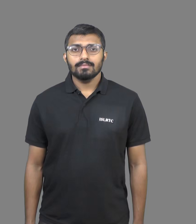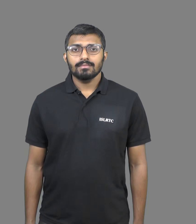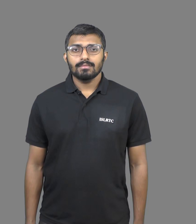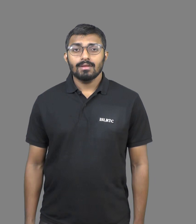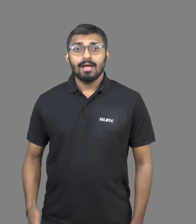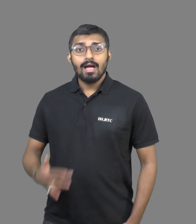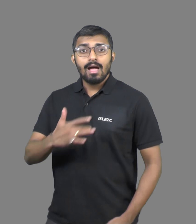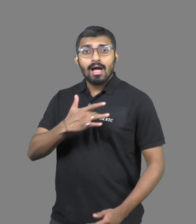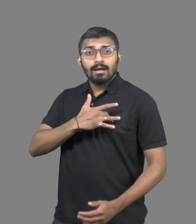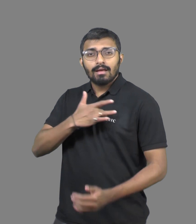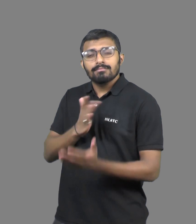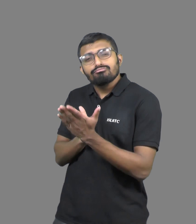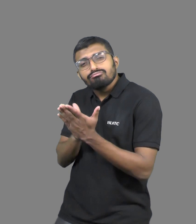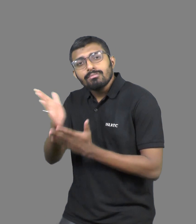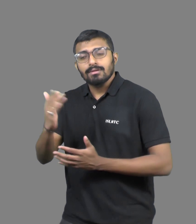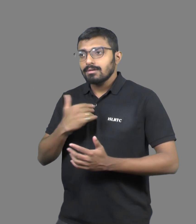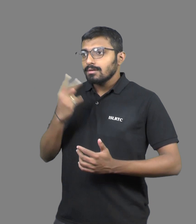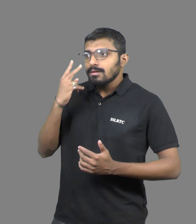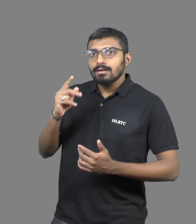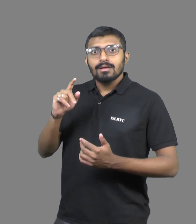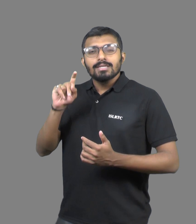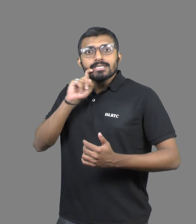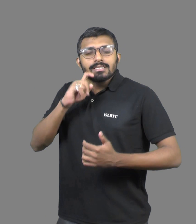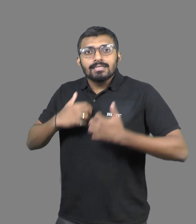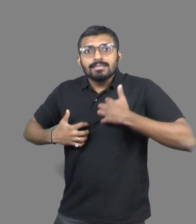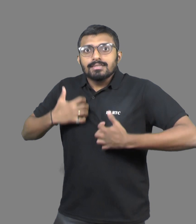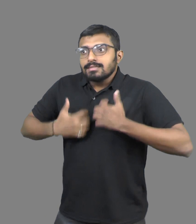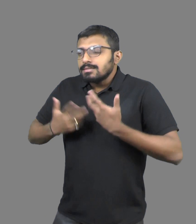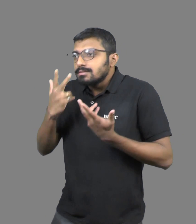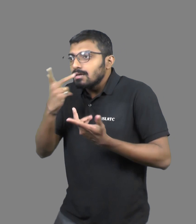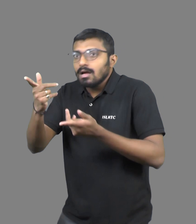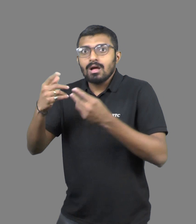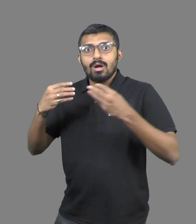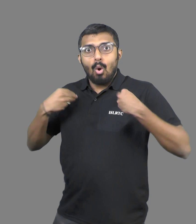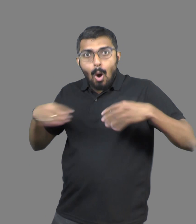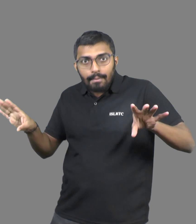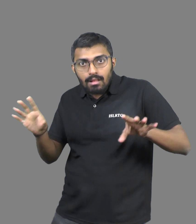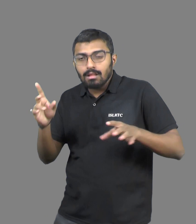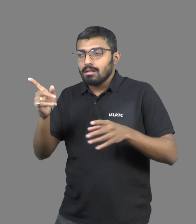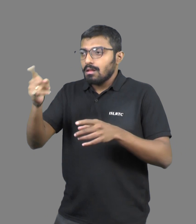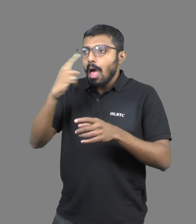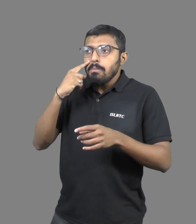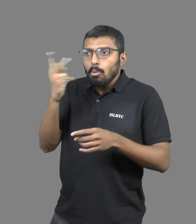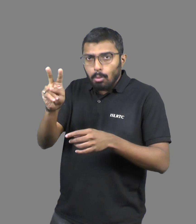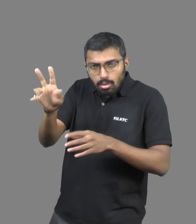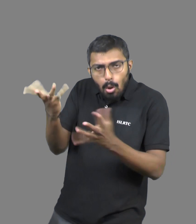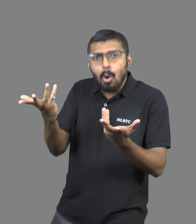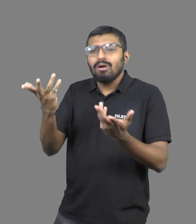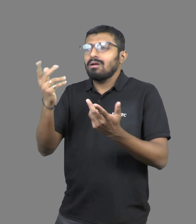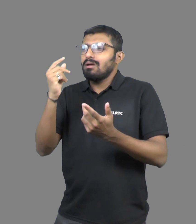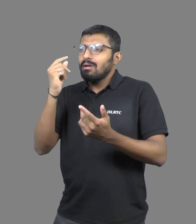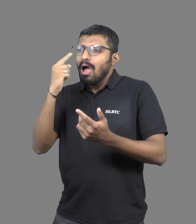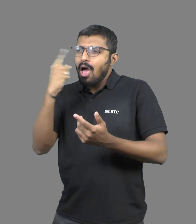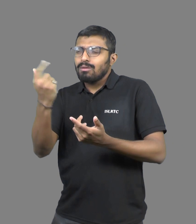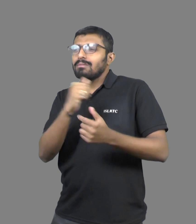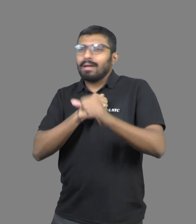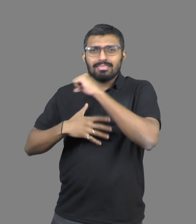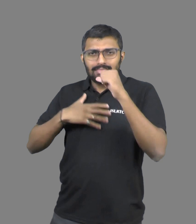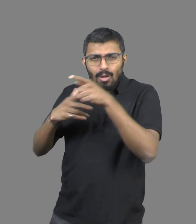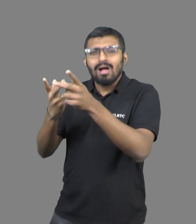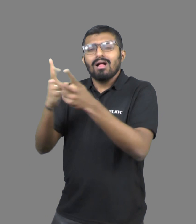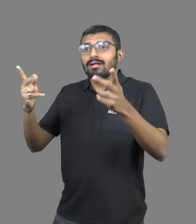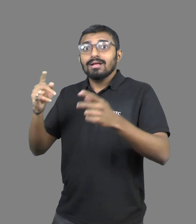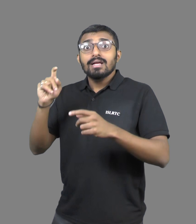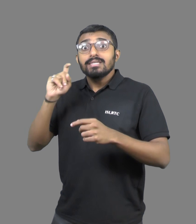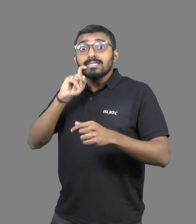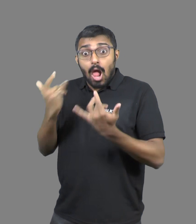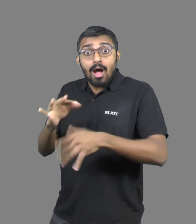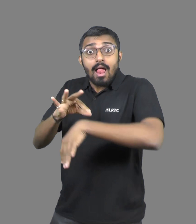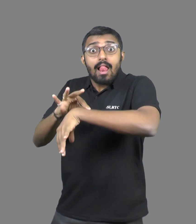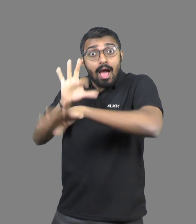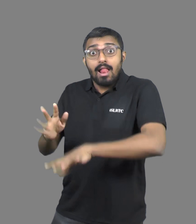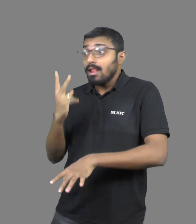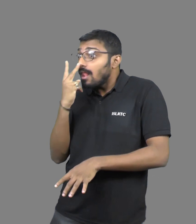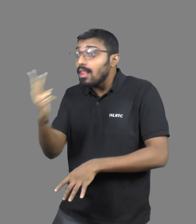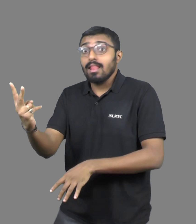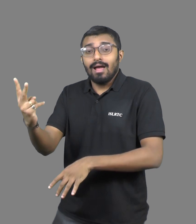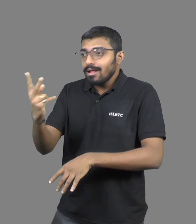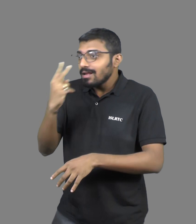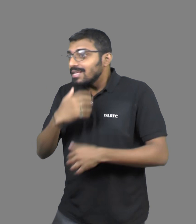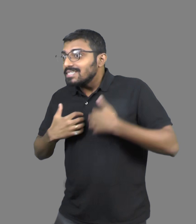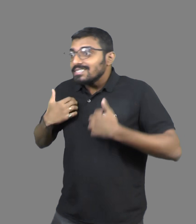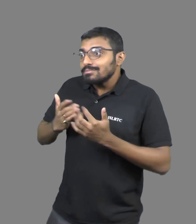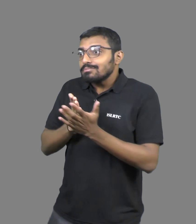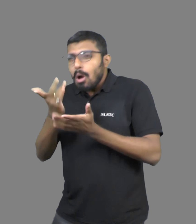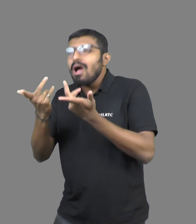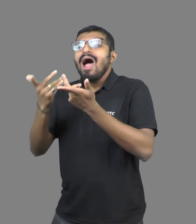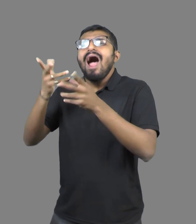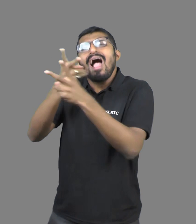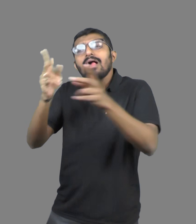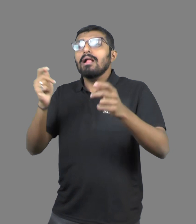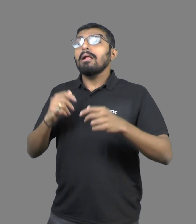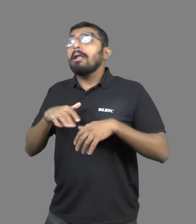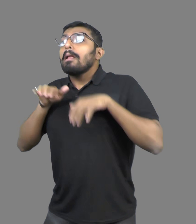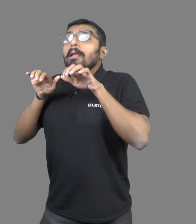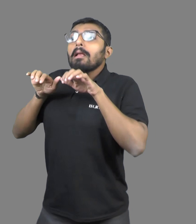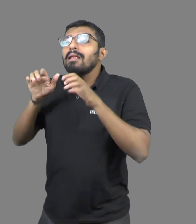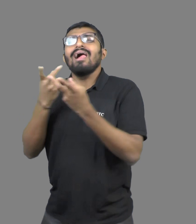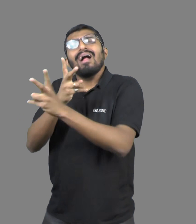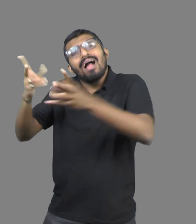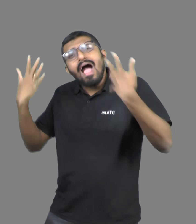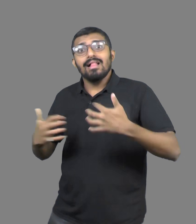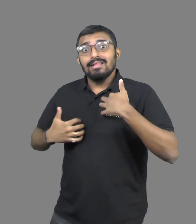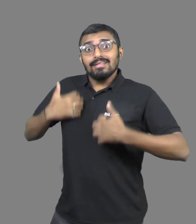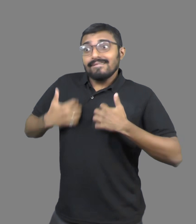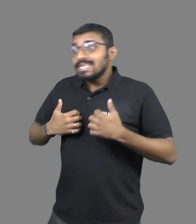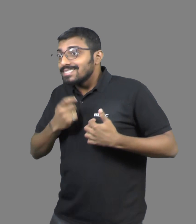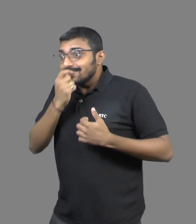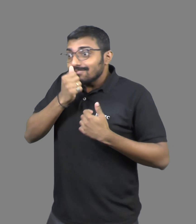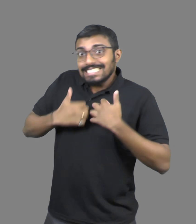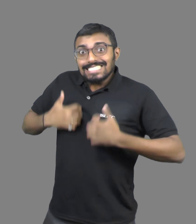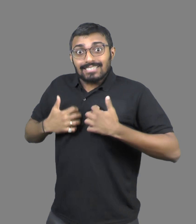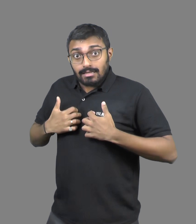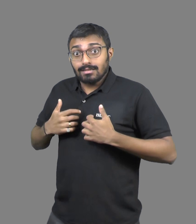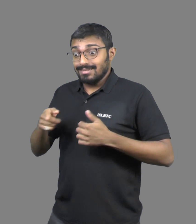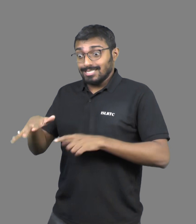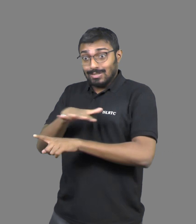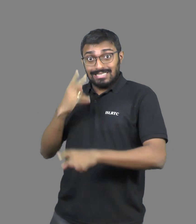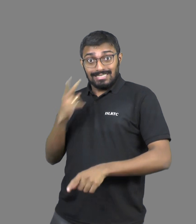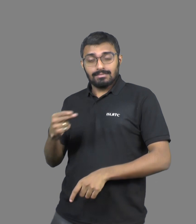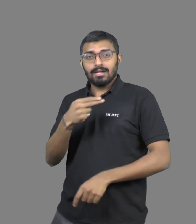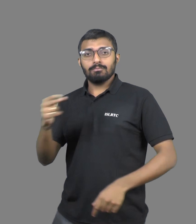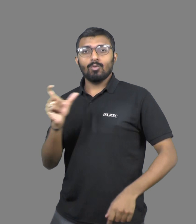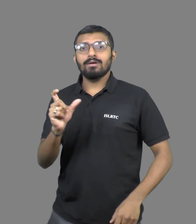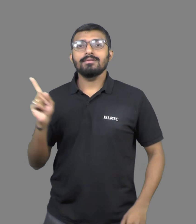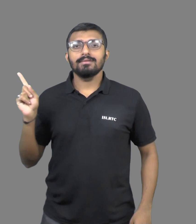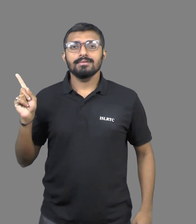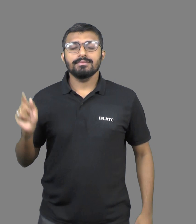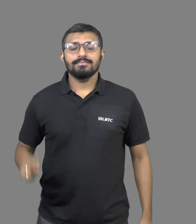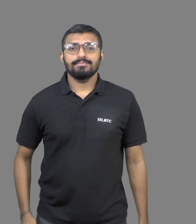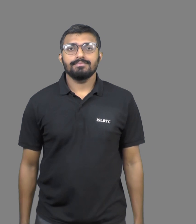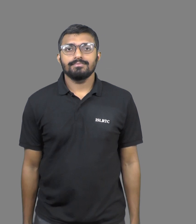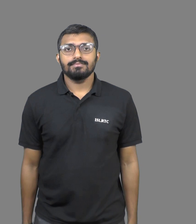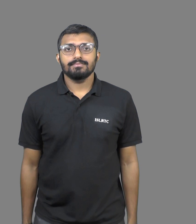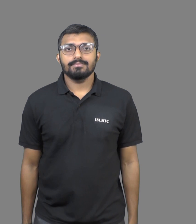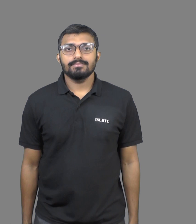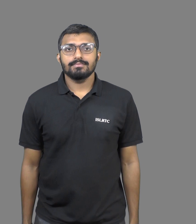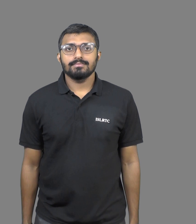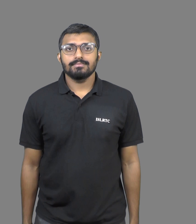Voyeurism